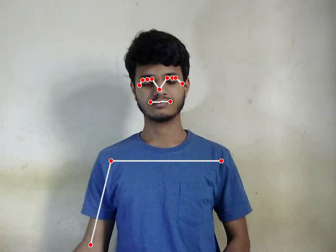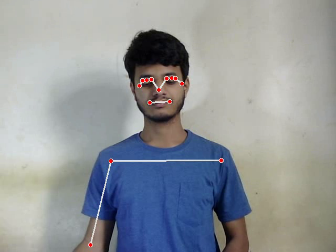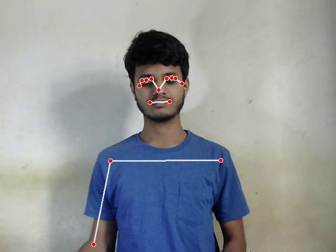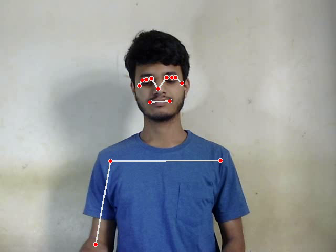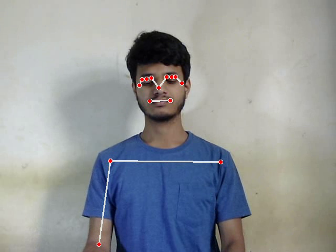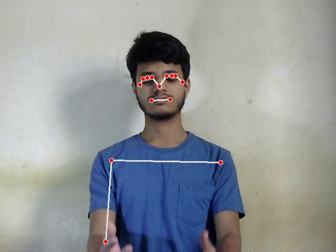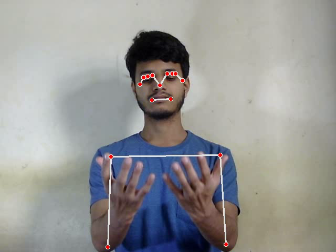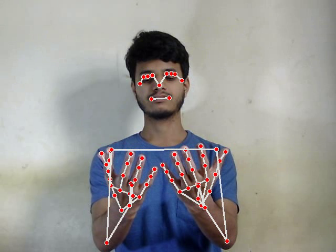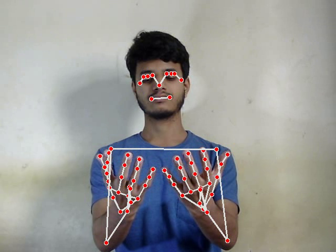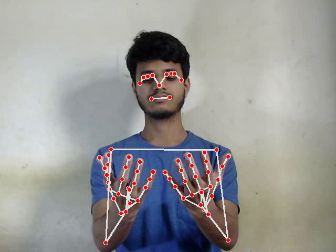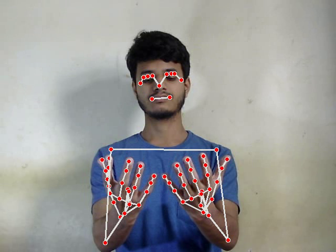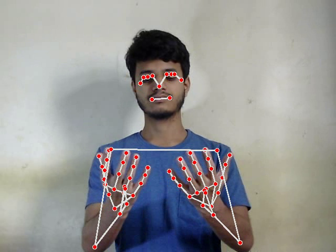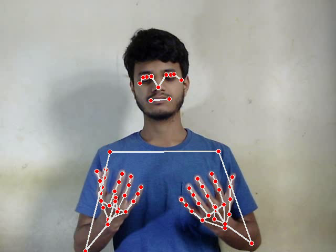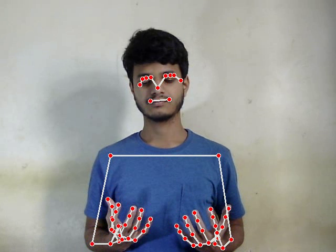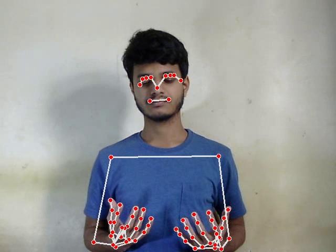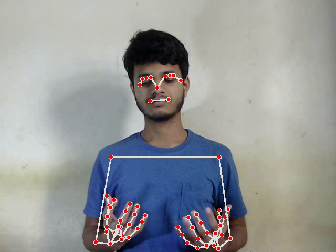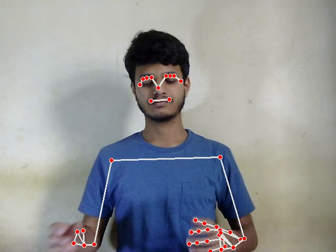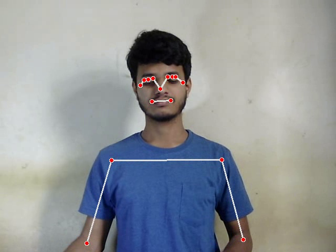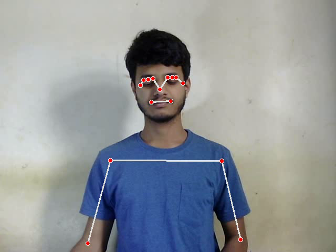want